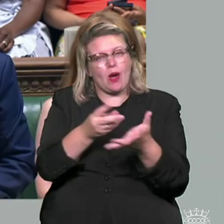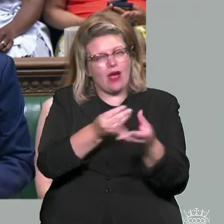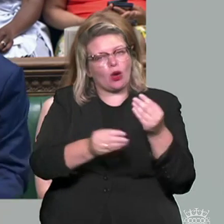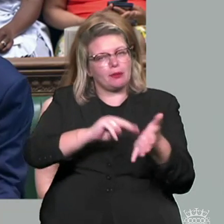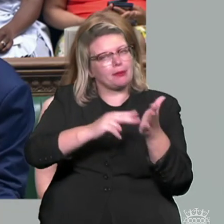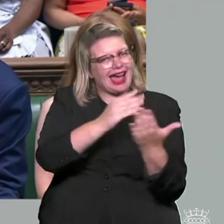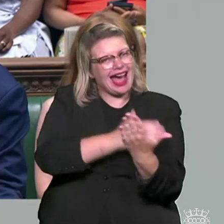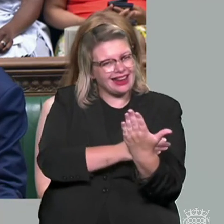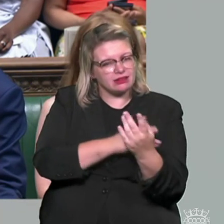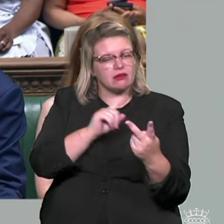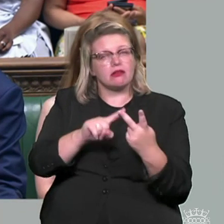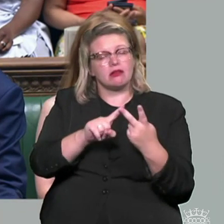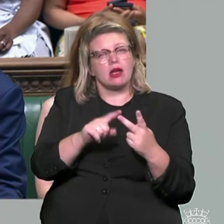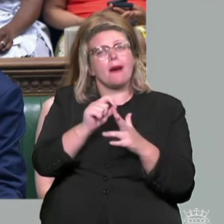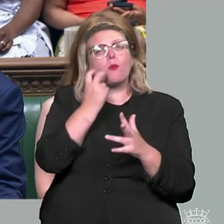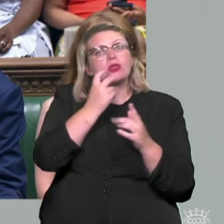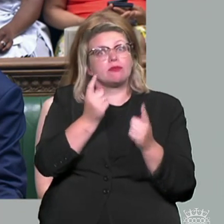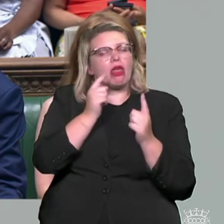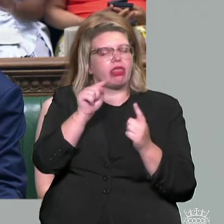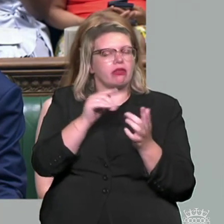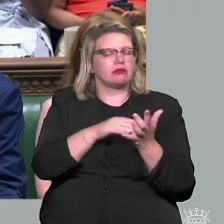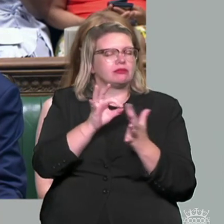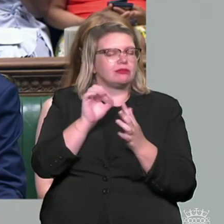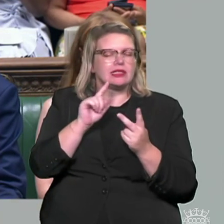The right honourable Member for Portsmouth North bemoaned: